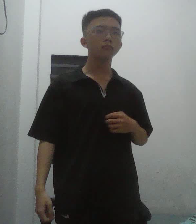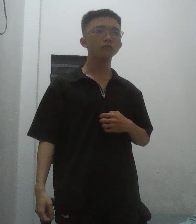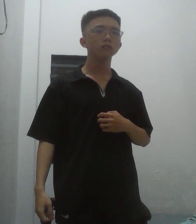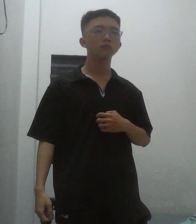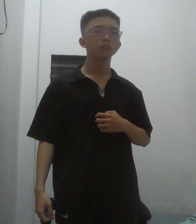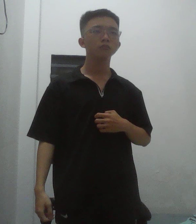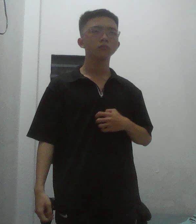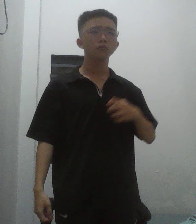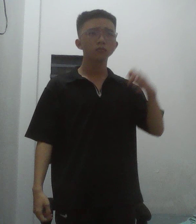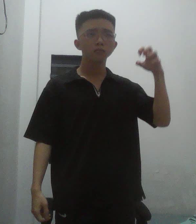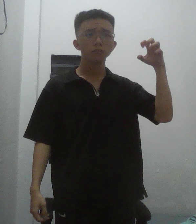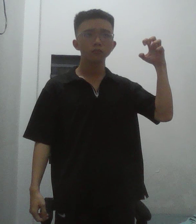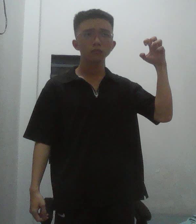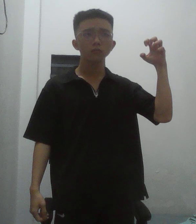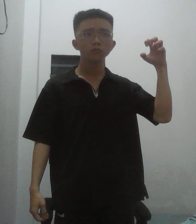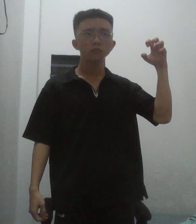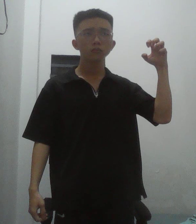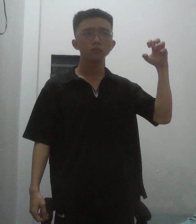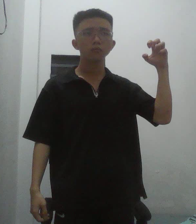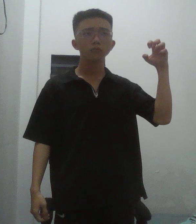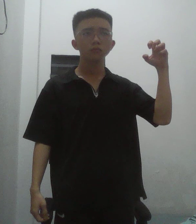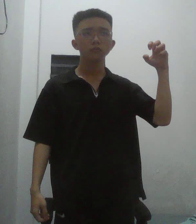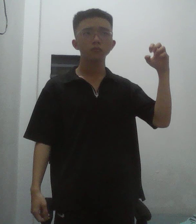tuc gian